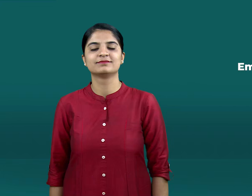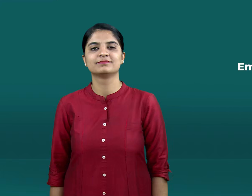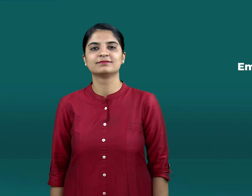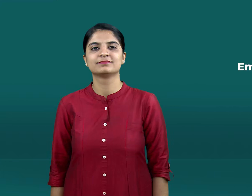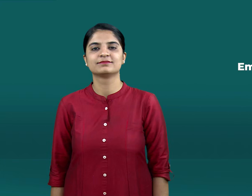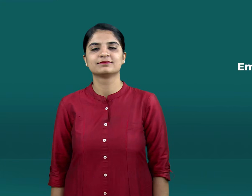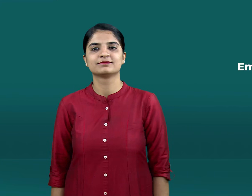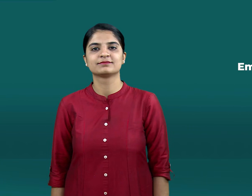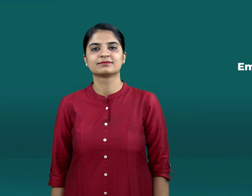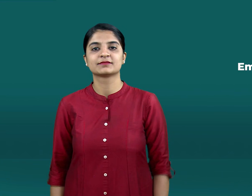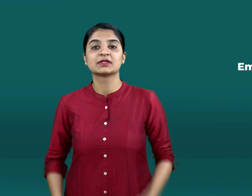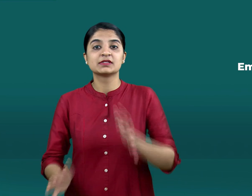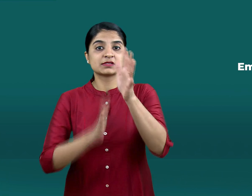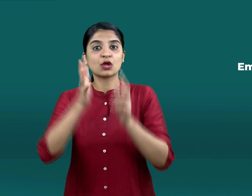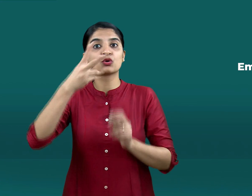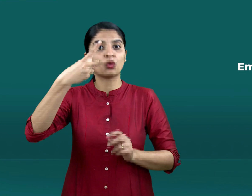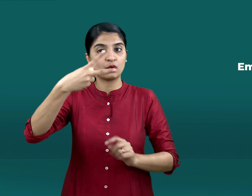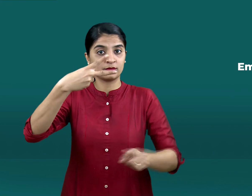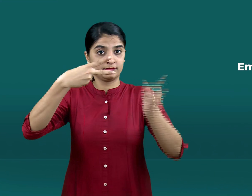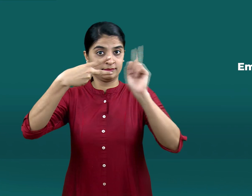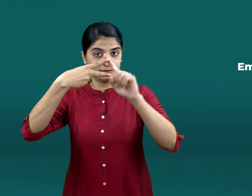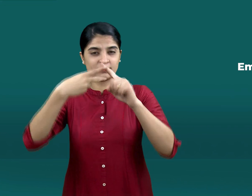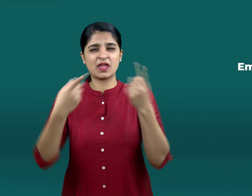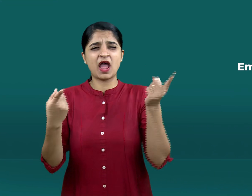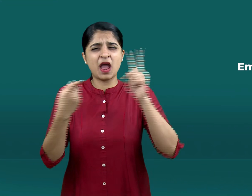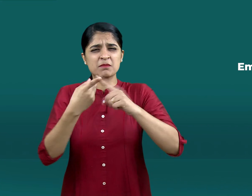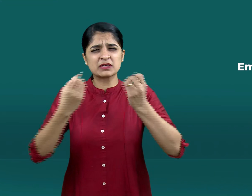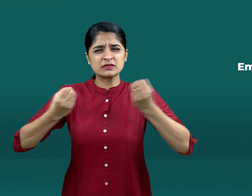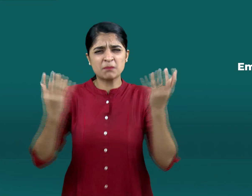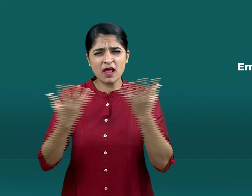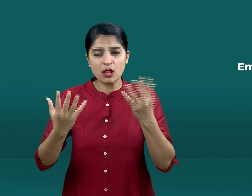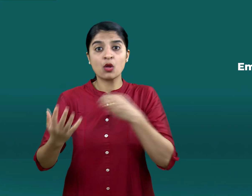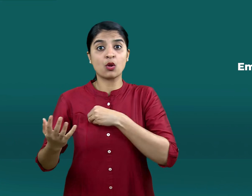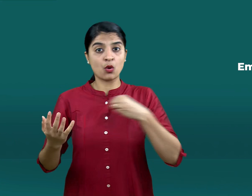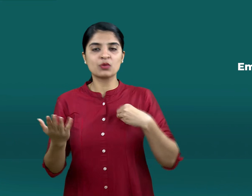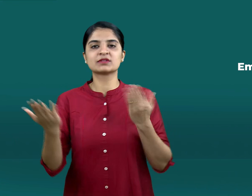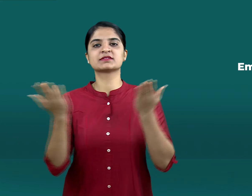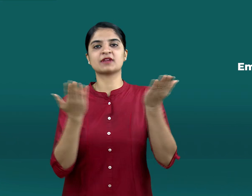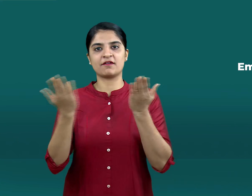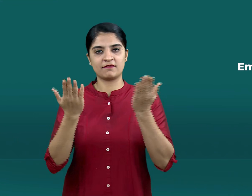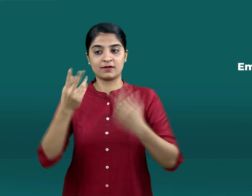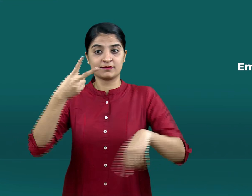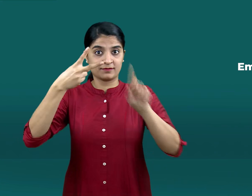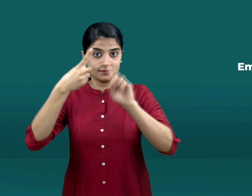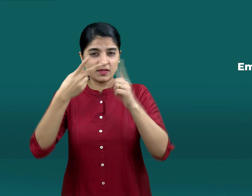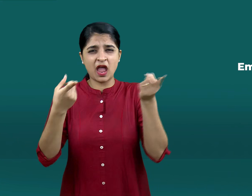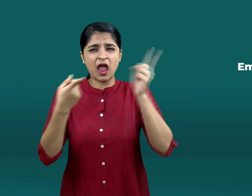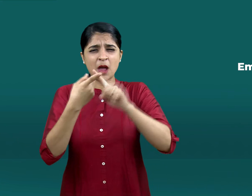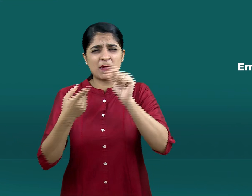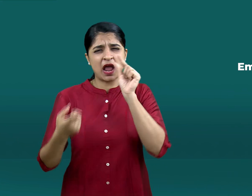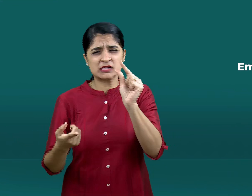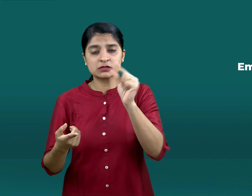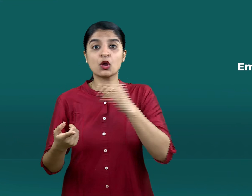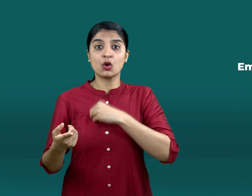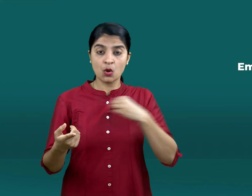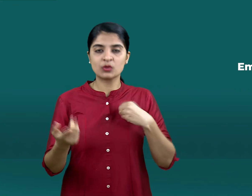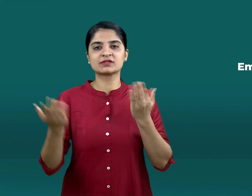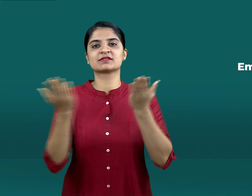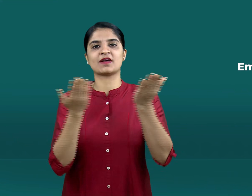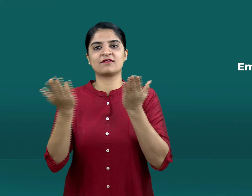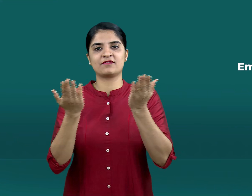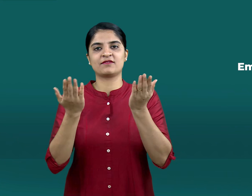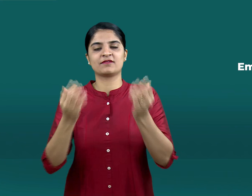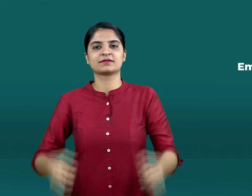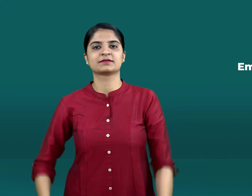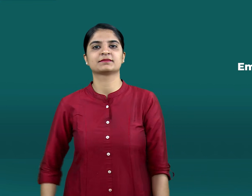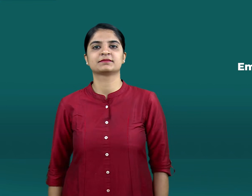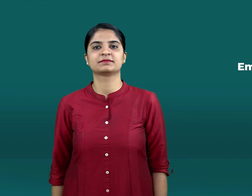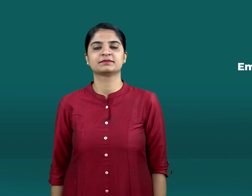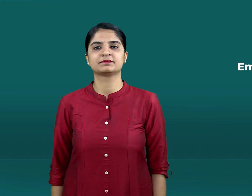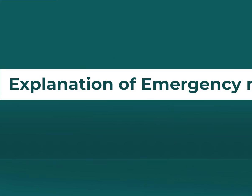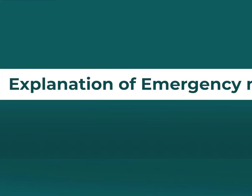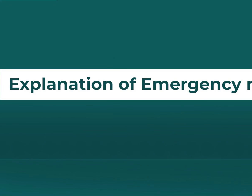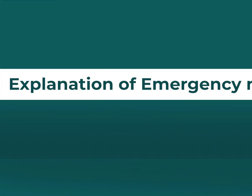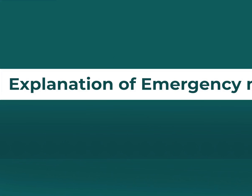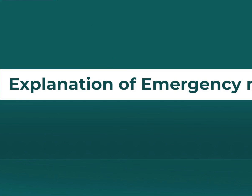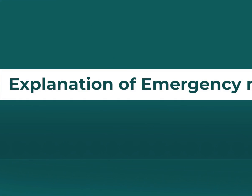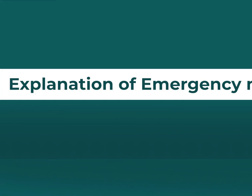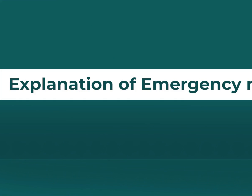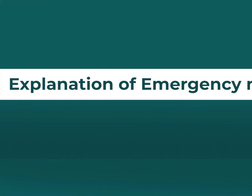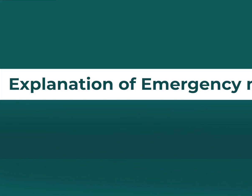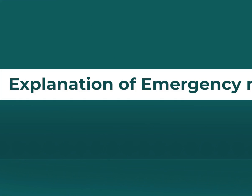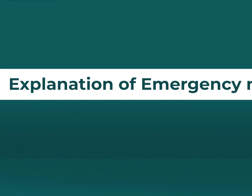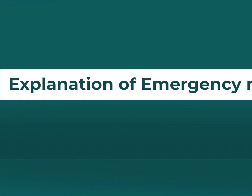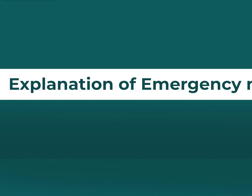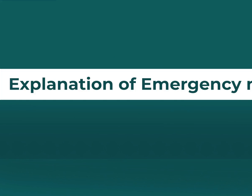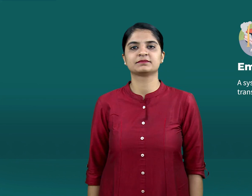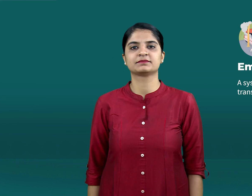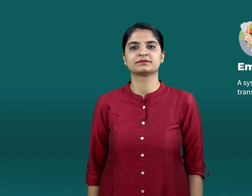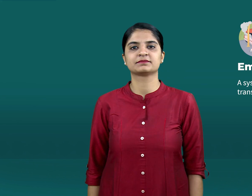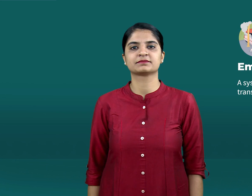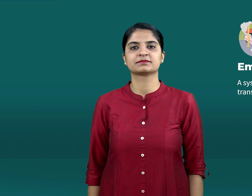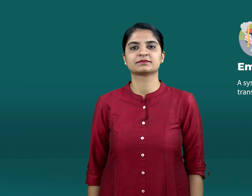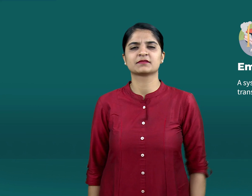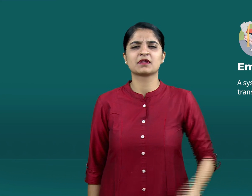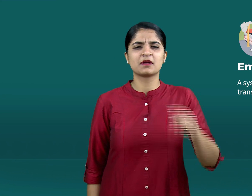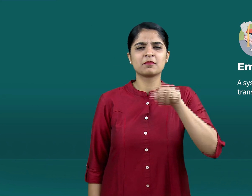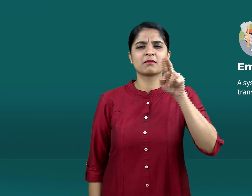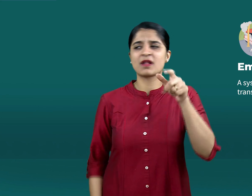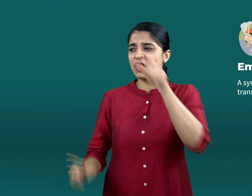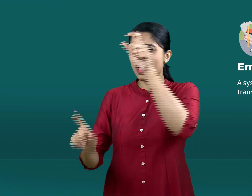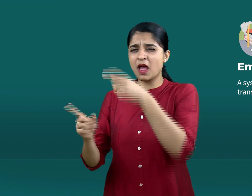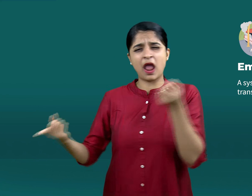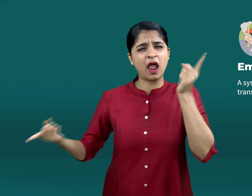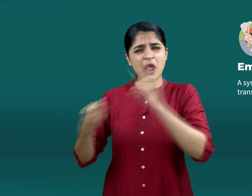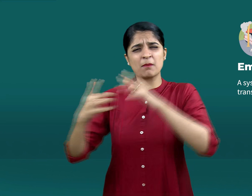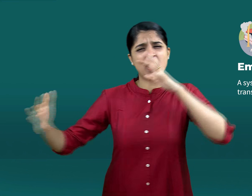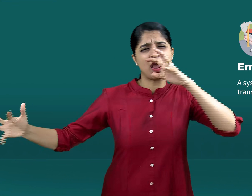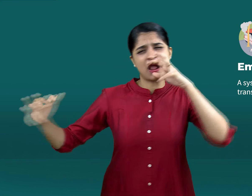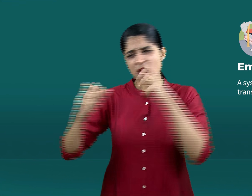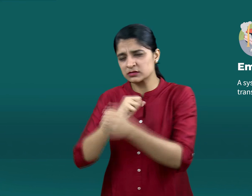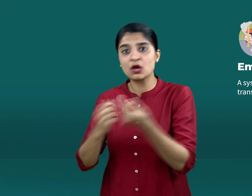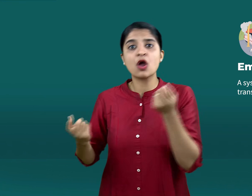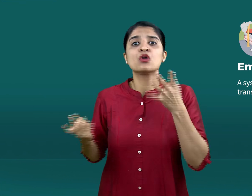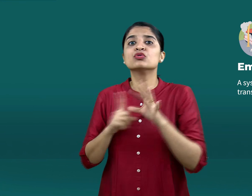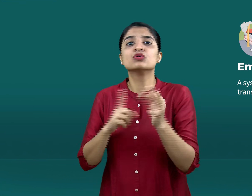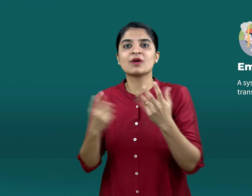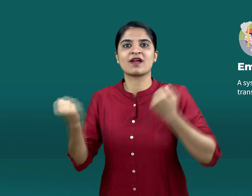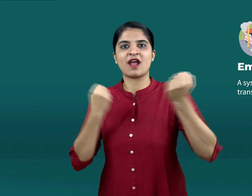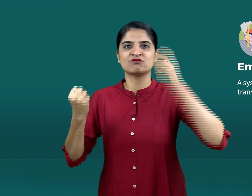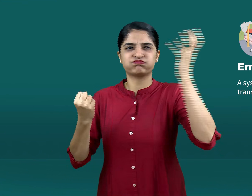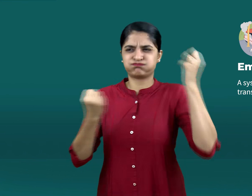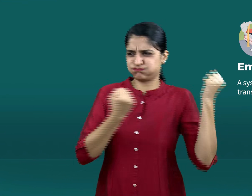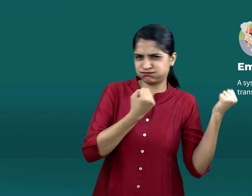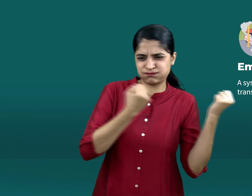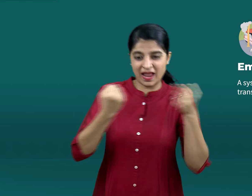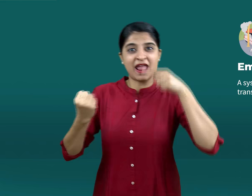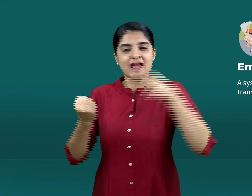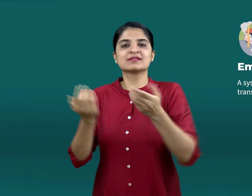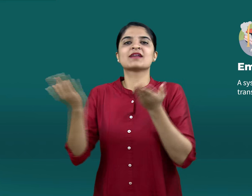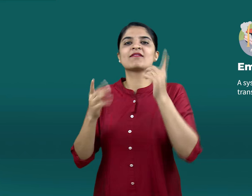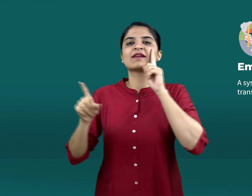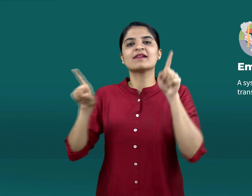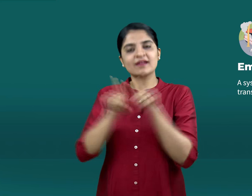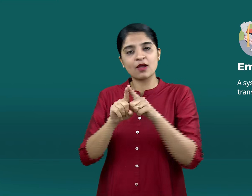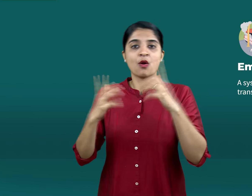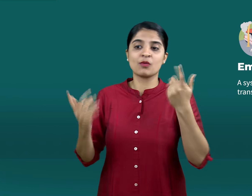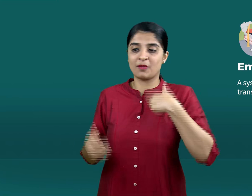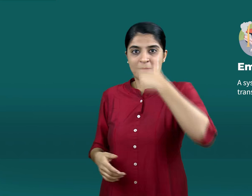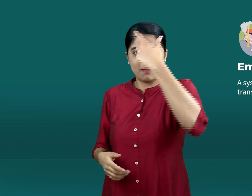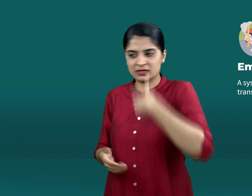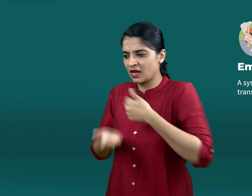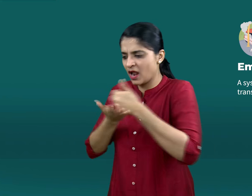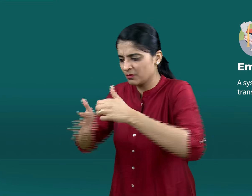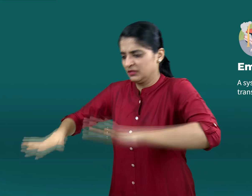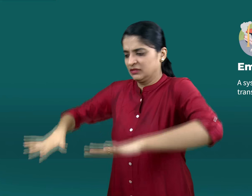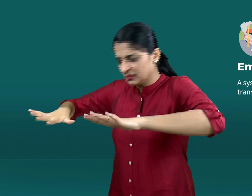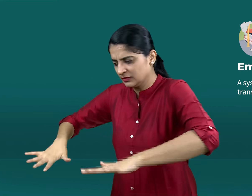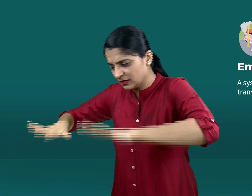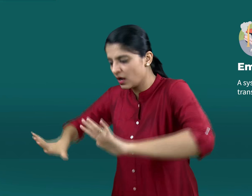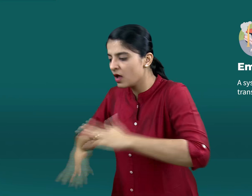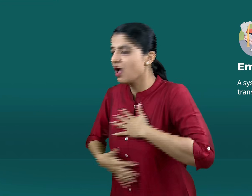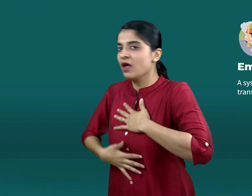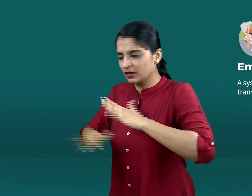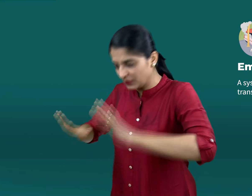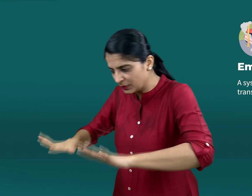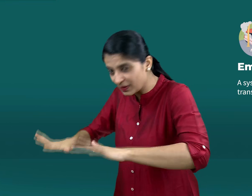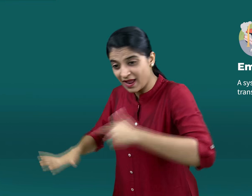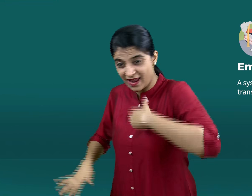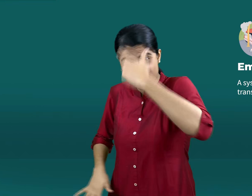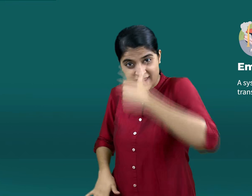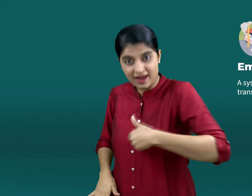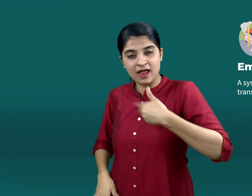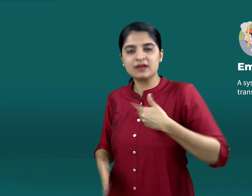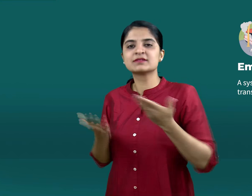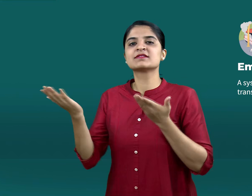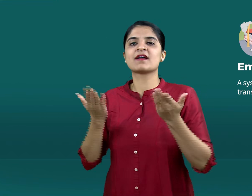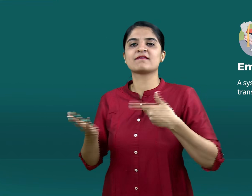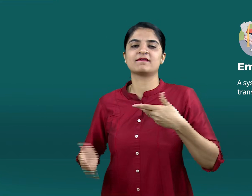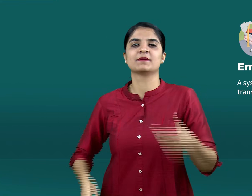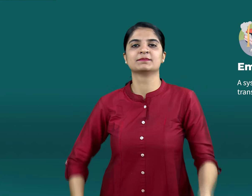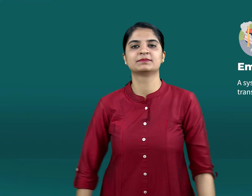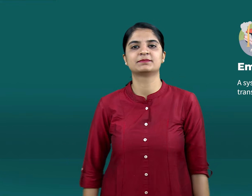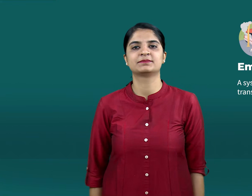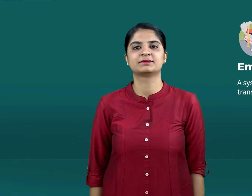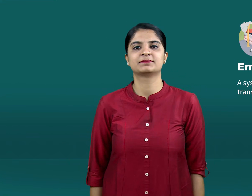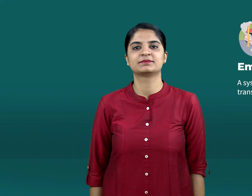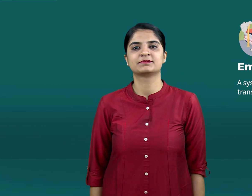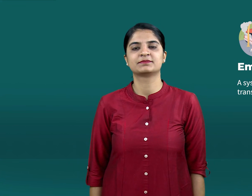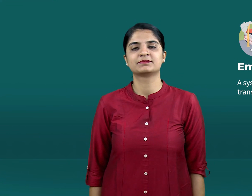Emergency Medical Services